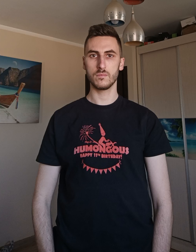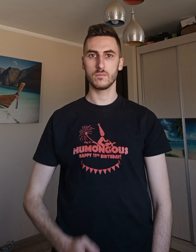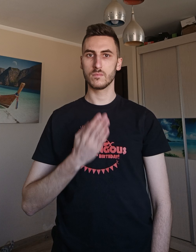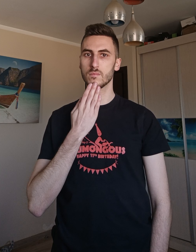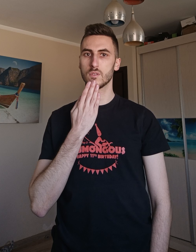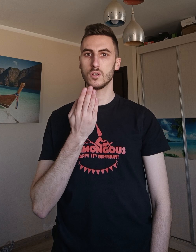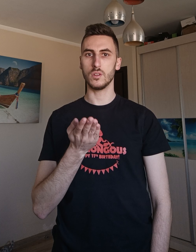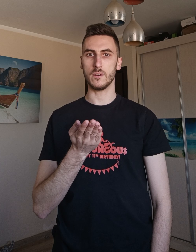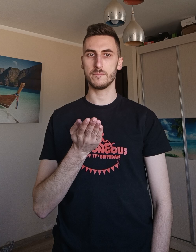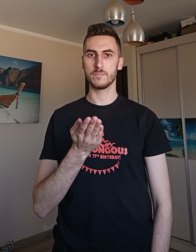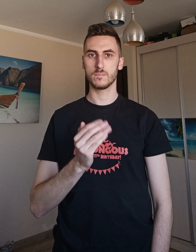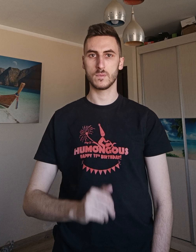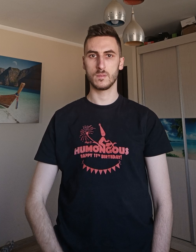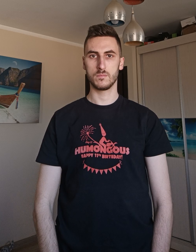תודה